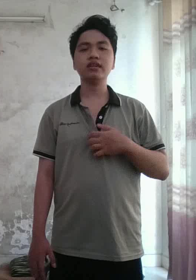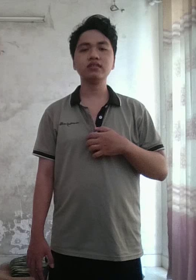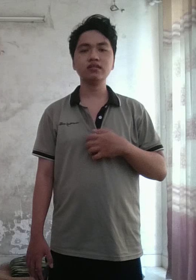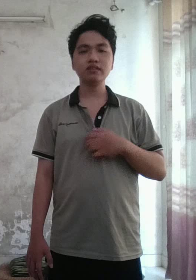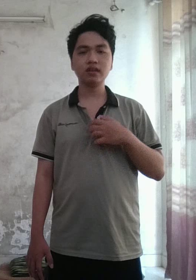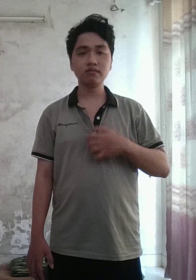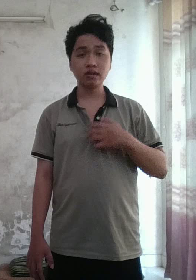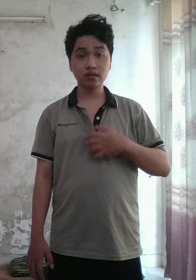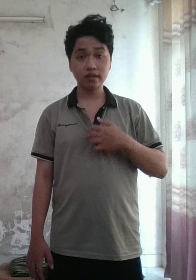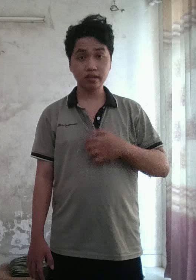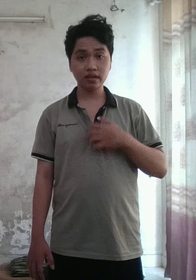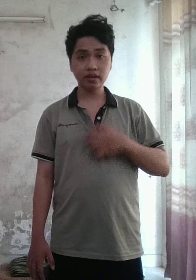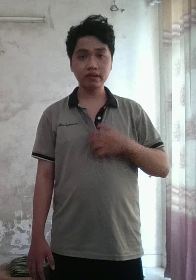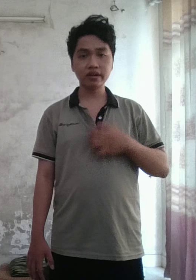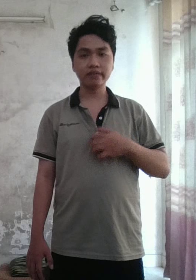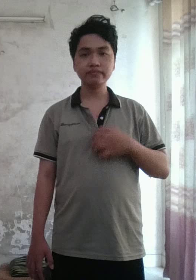ghen